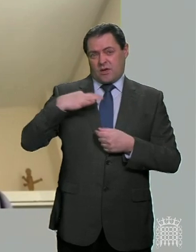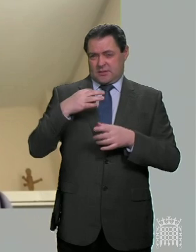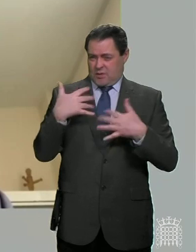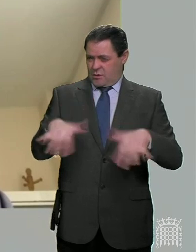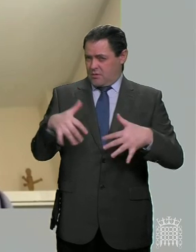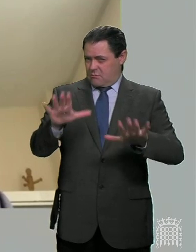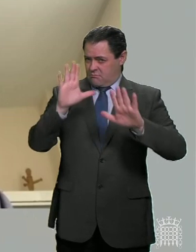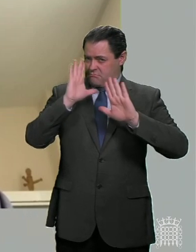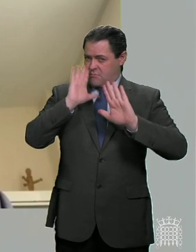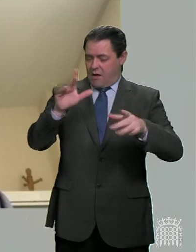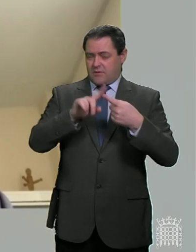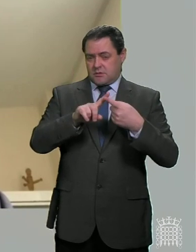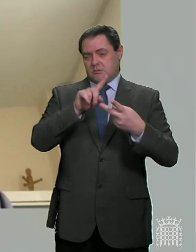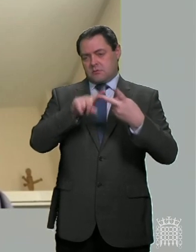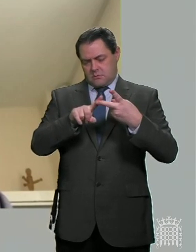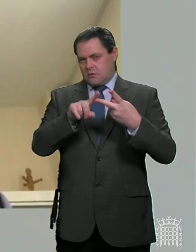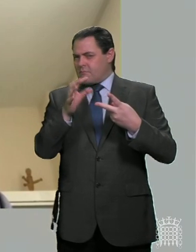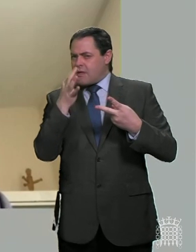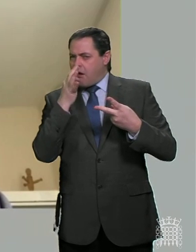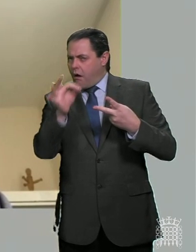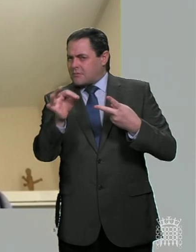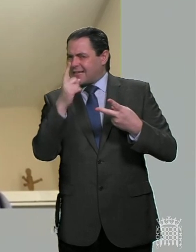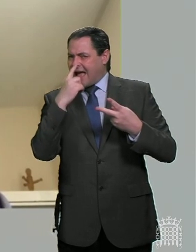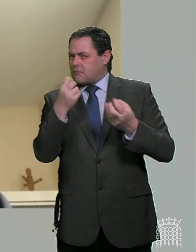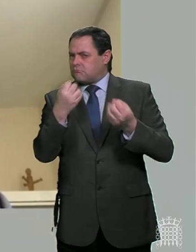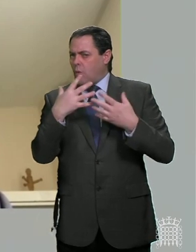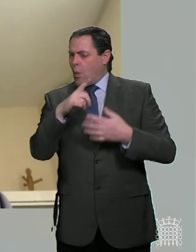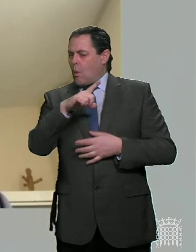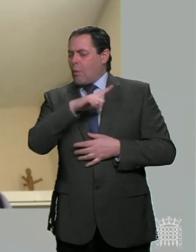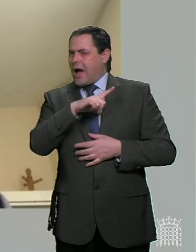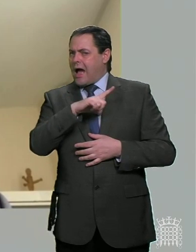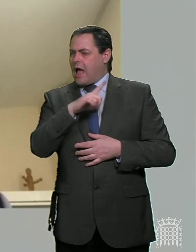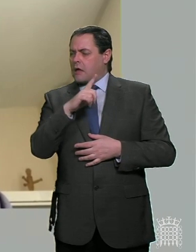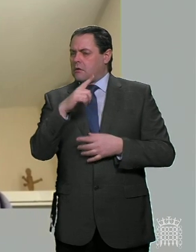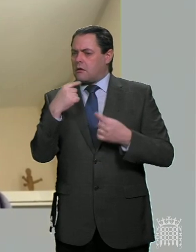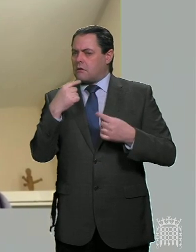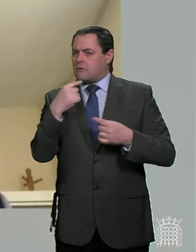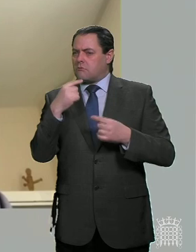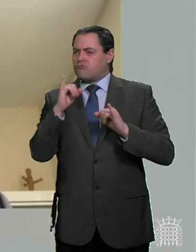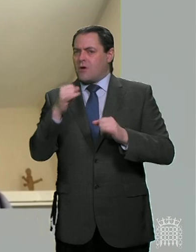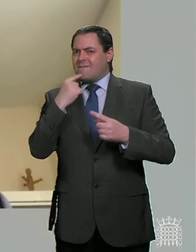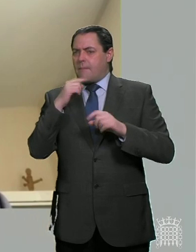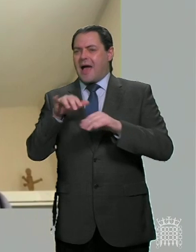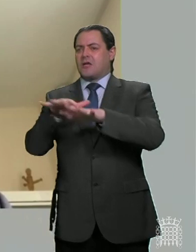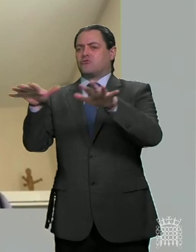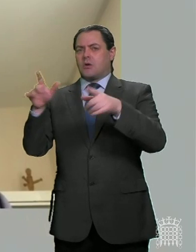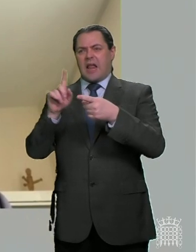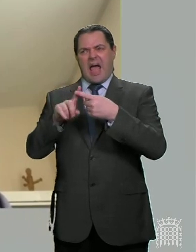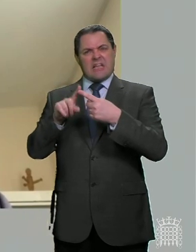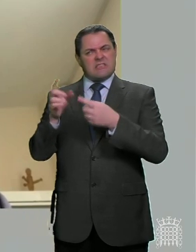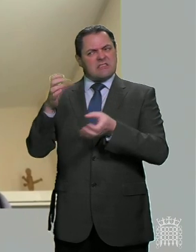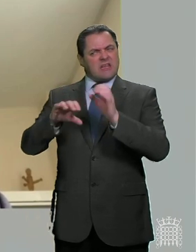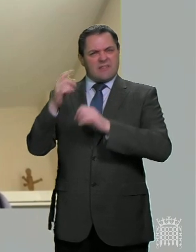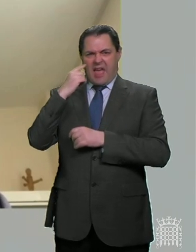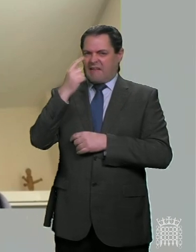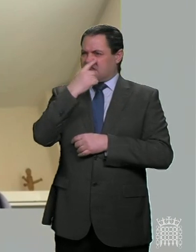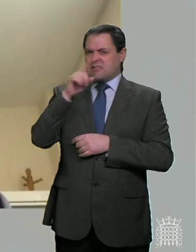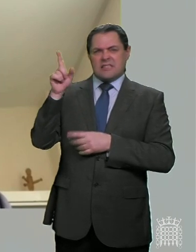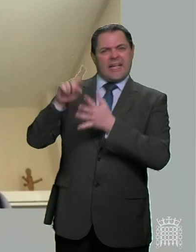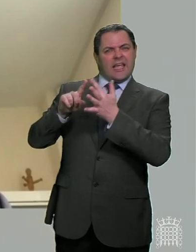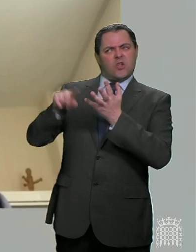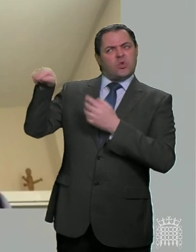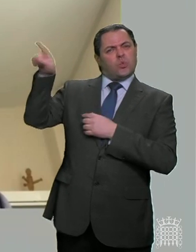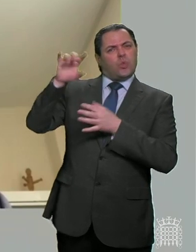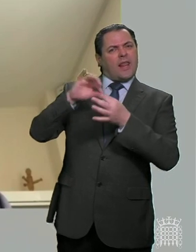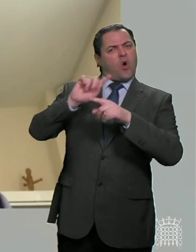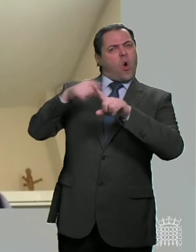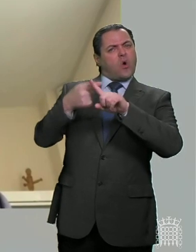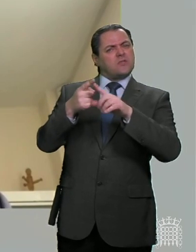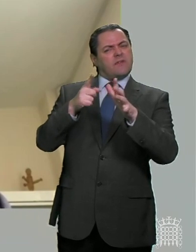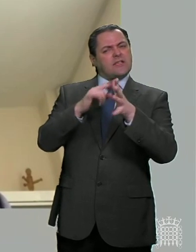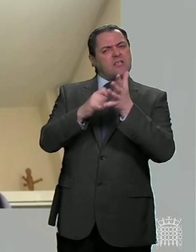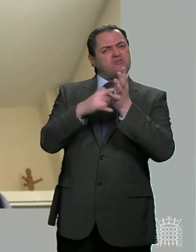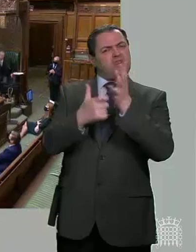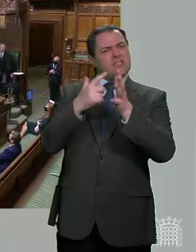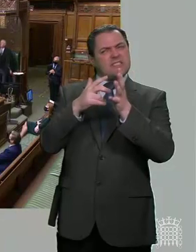As he does that, will he share his view on what led to the disinformation and the apparent abandonment of scientific evidence in certain EU member states around the Oxford-AstraZeneca jab?